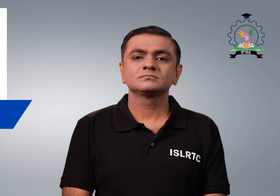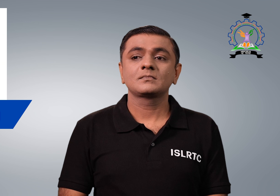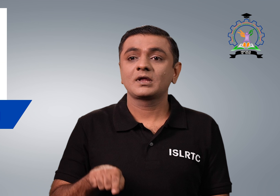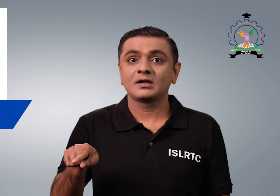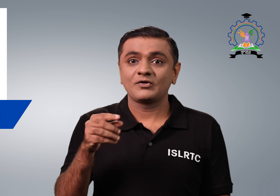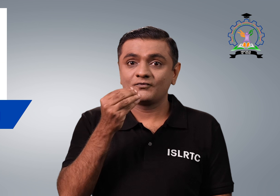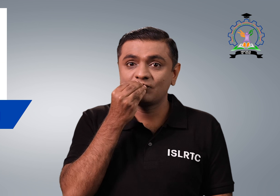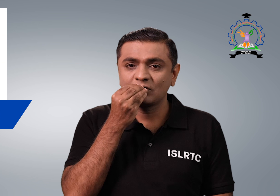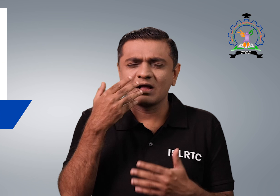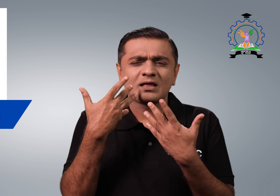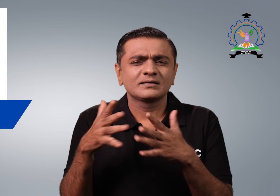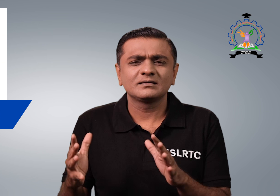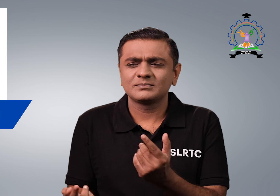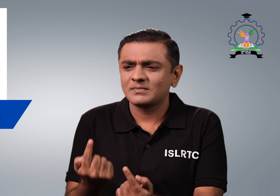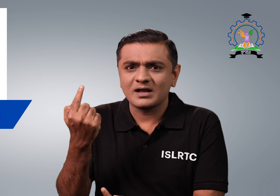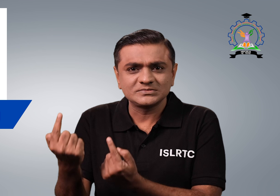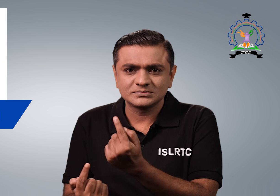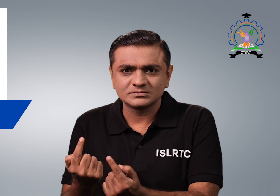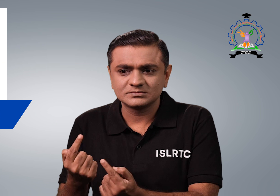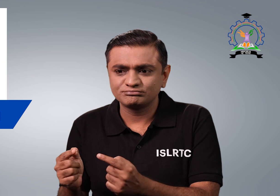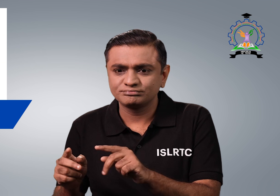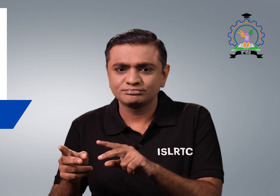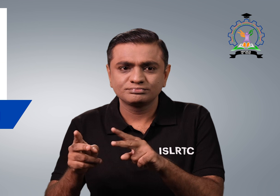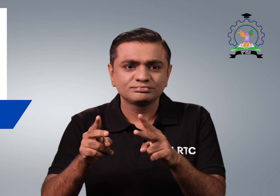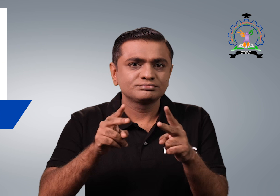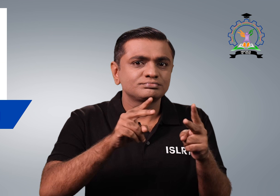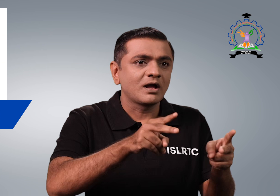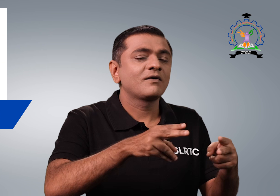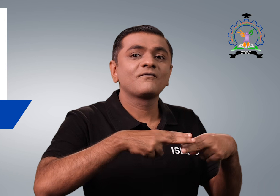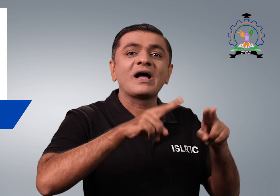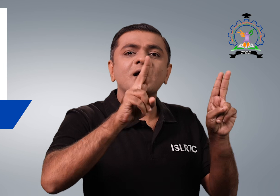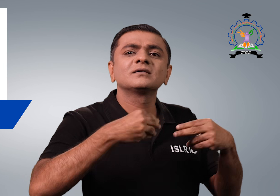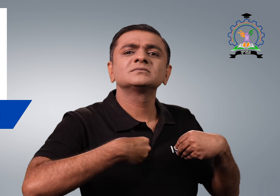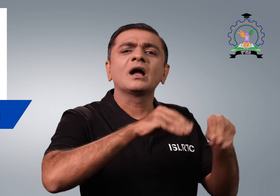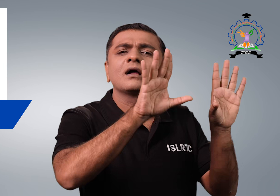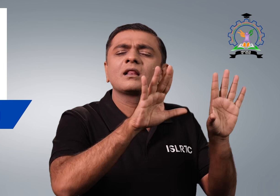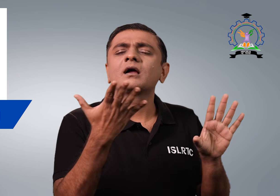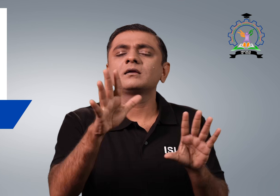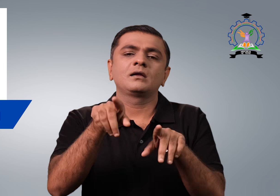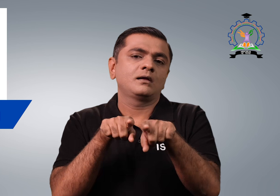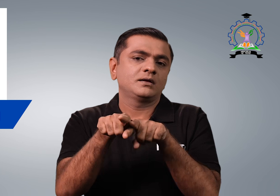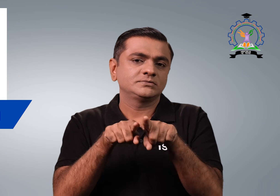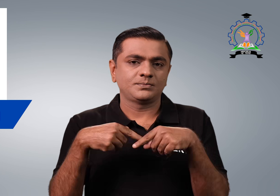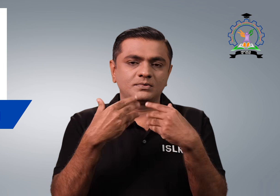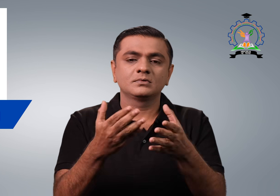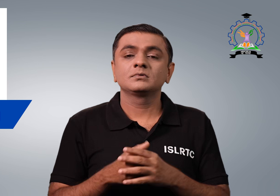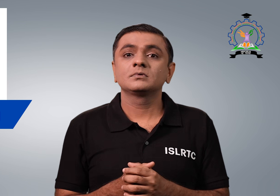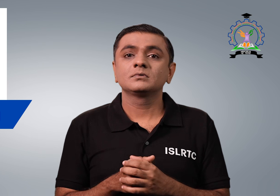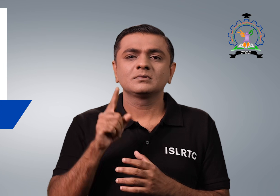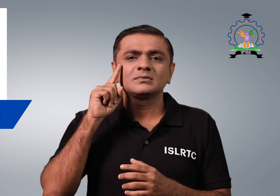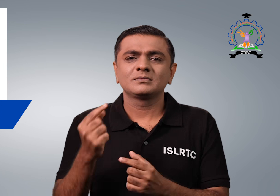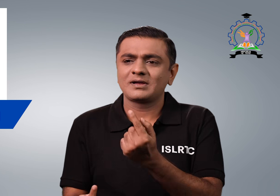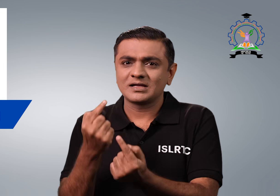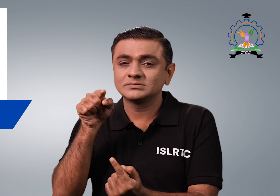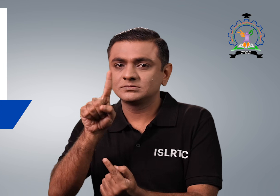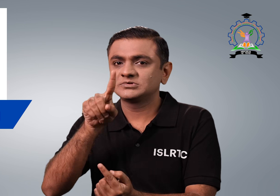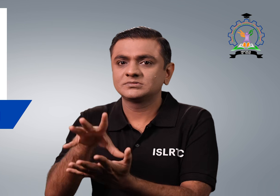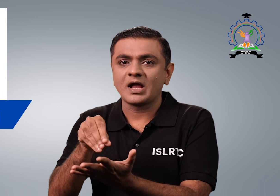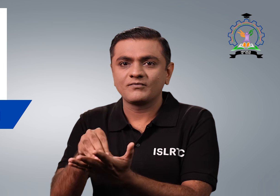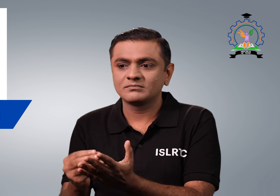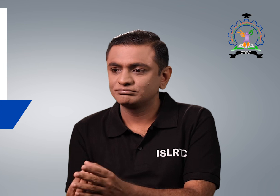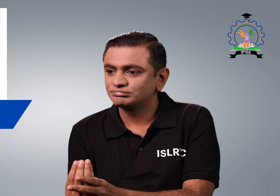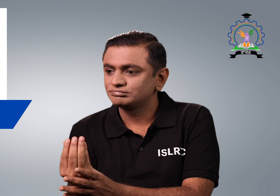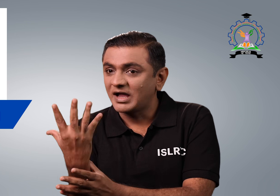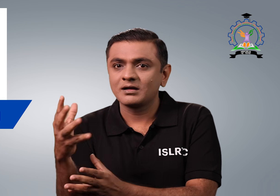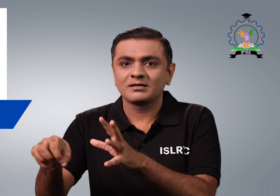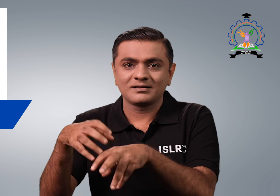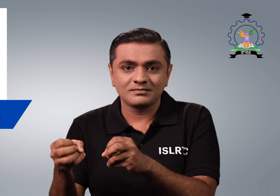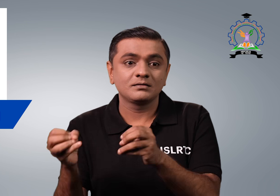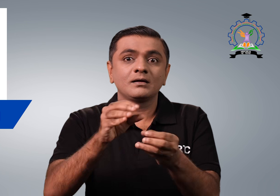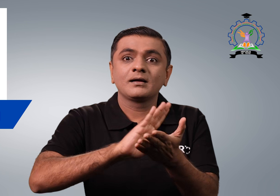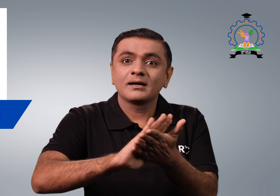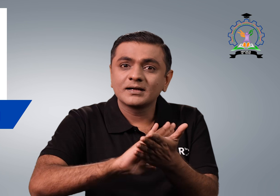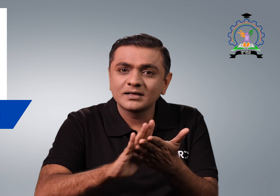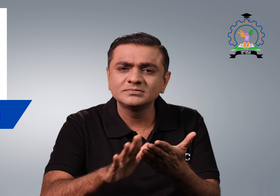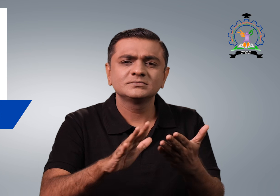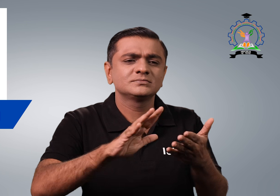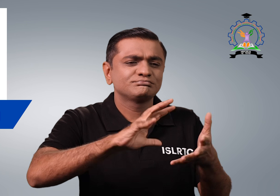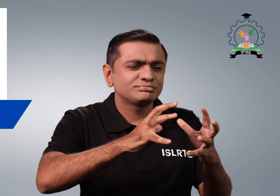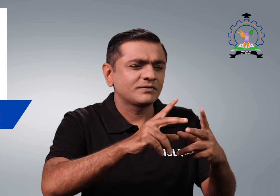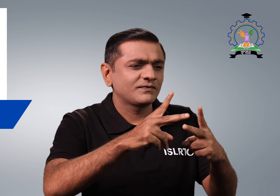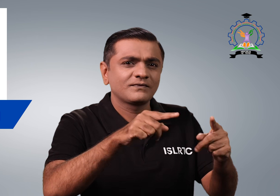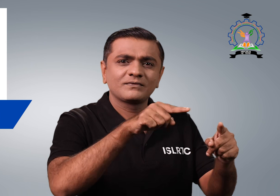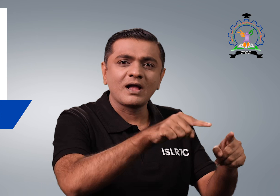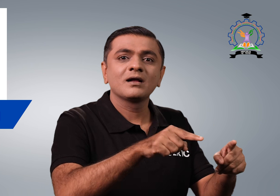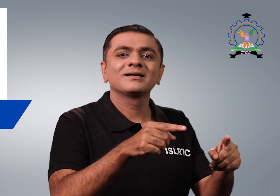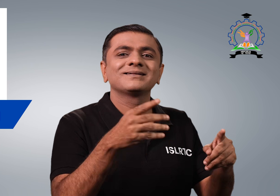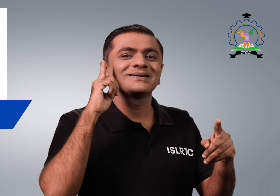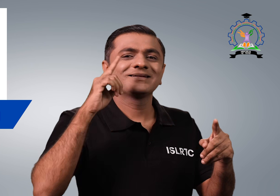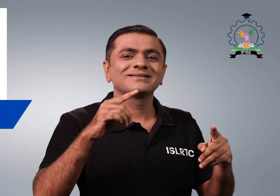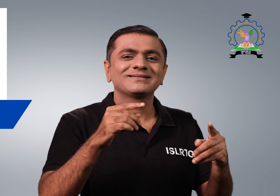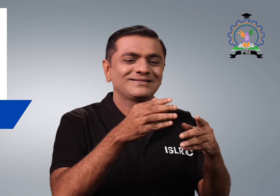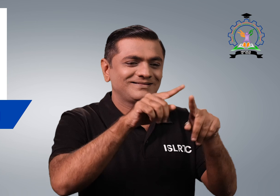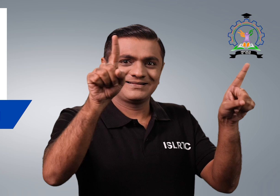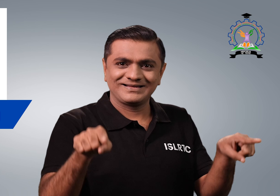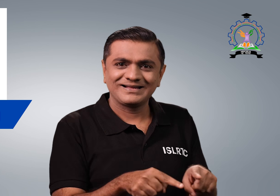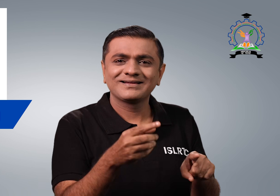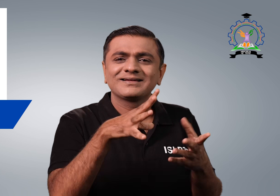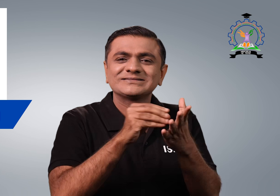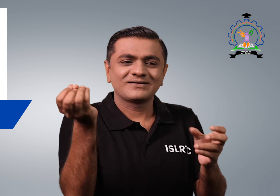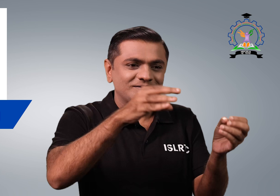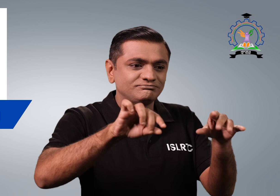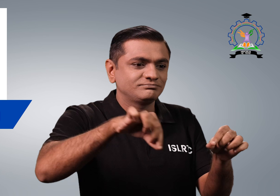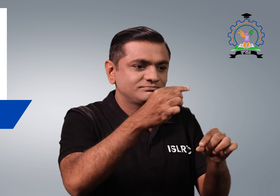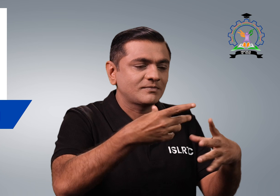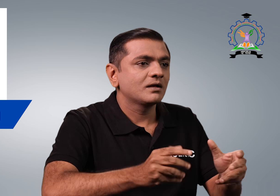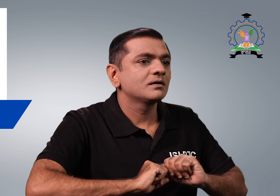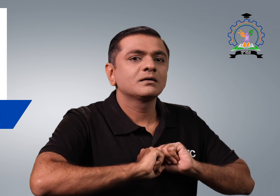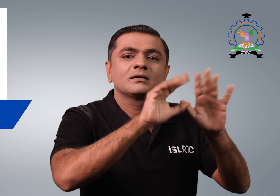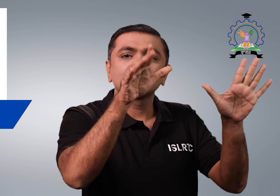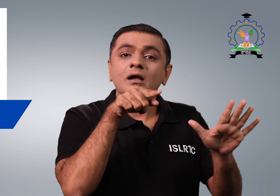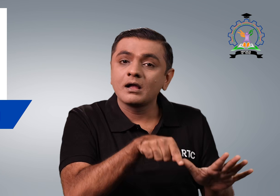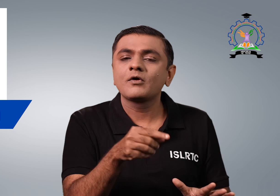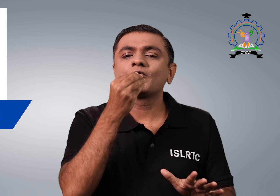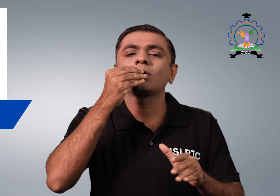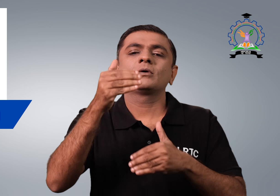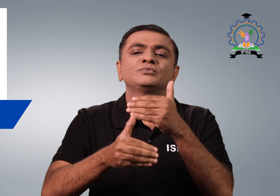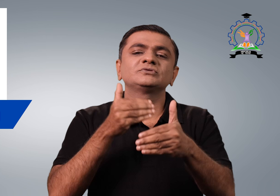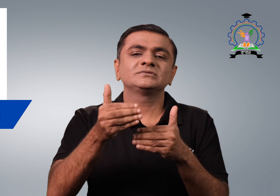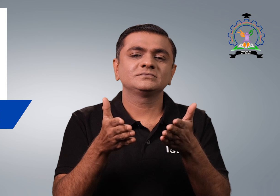Food processing is the transformation of agricultural products into food for sale. After rice is harvested, it undergoes cleaning, processing, and packaging before being distributed for sale. This is called food processing.